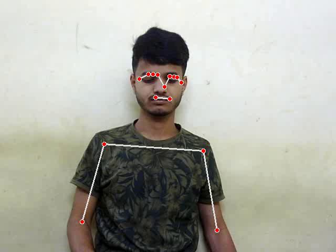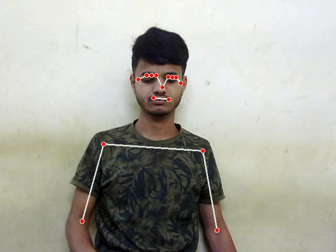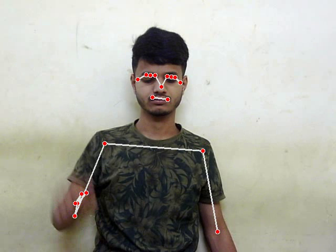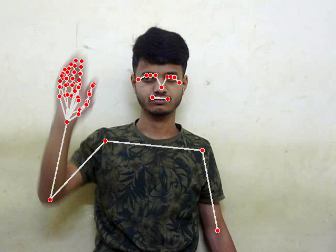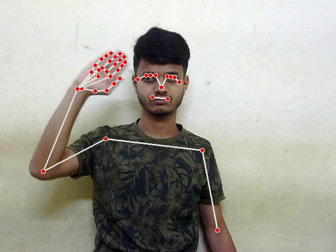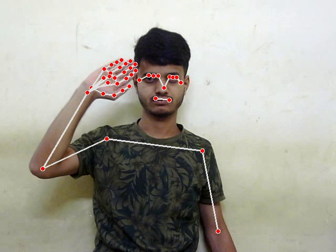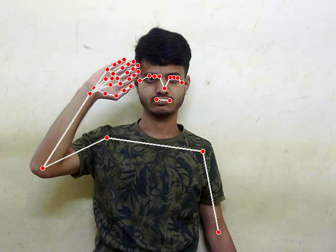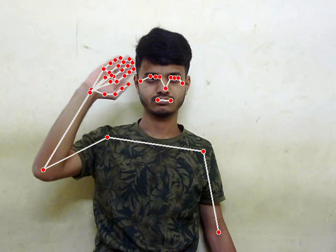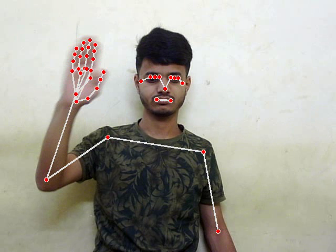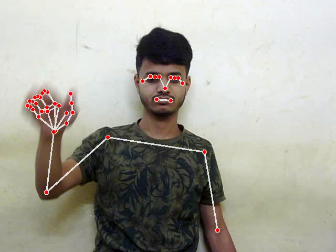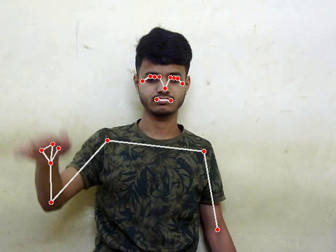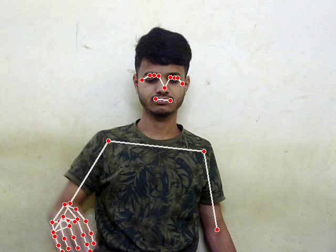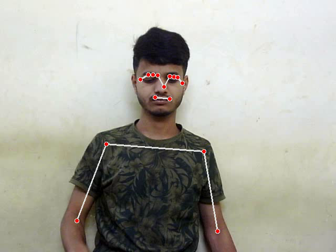hello